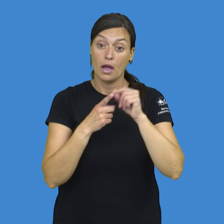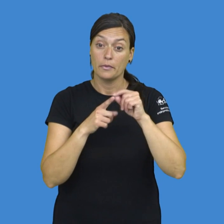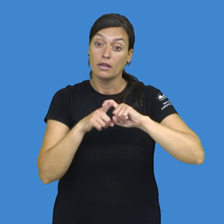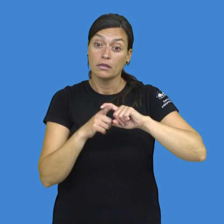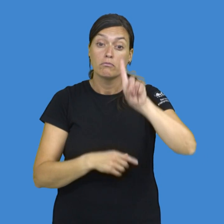tipo